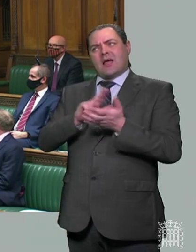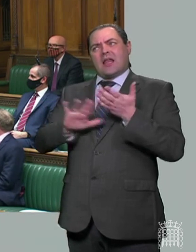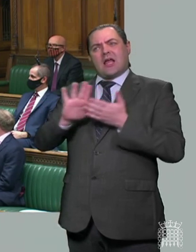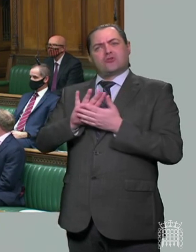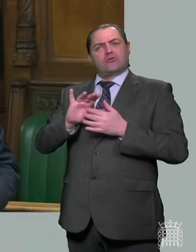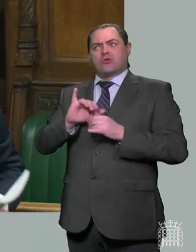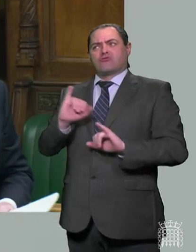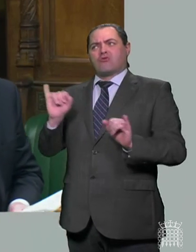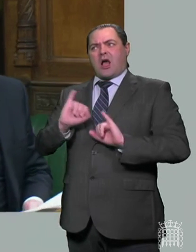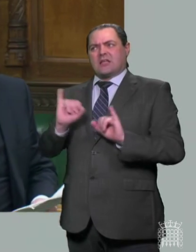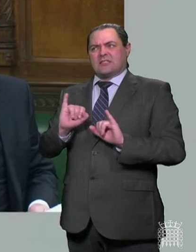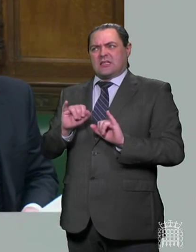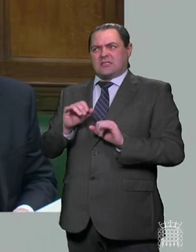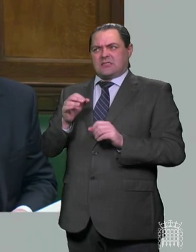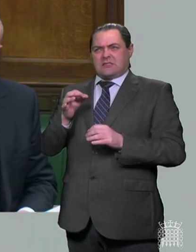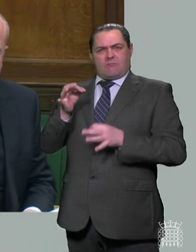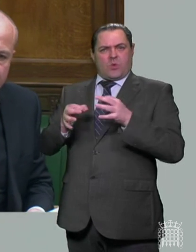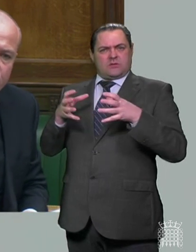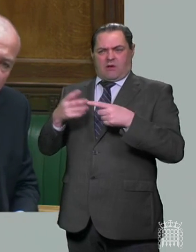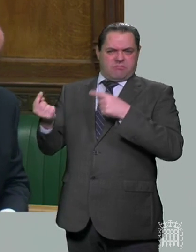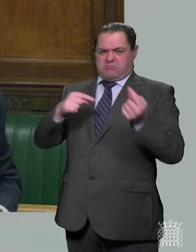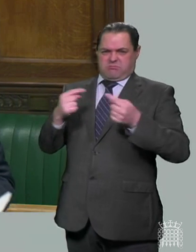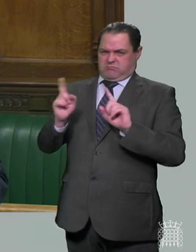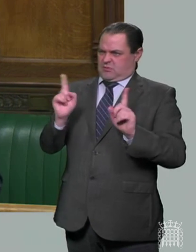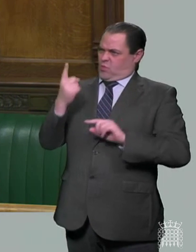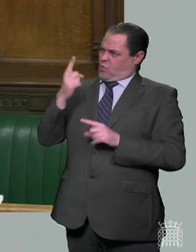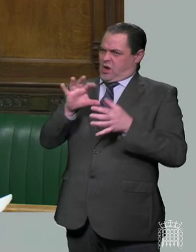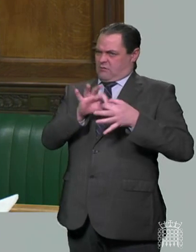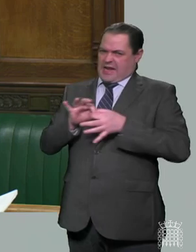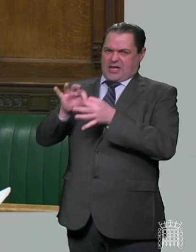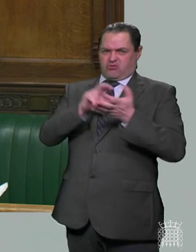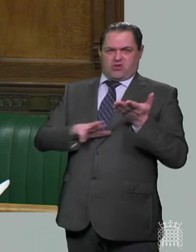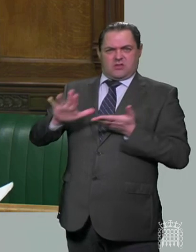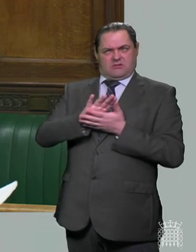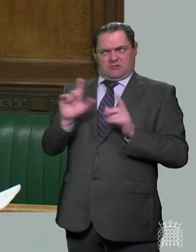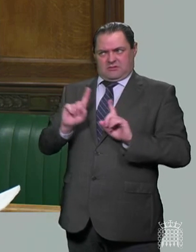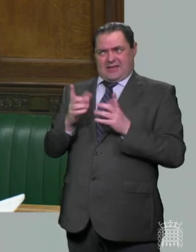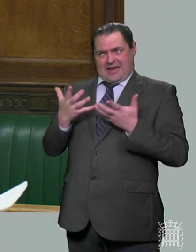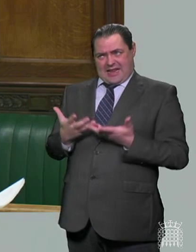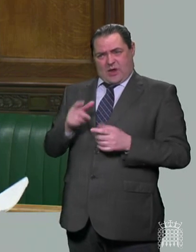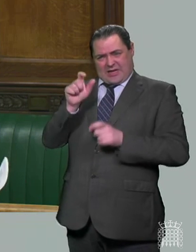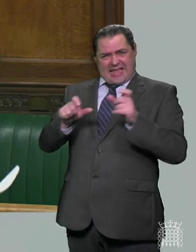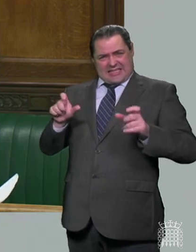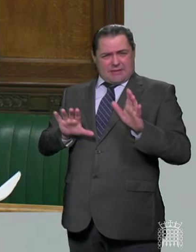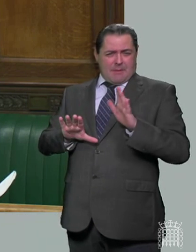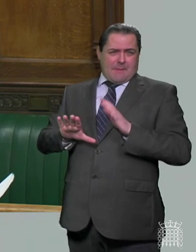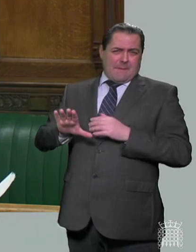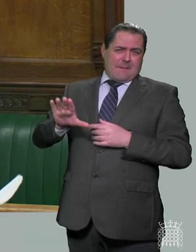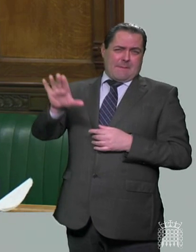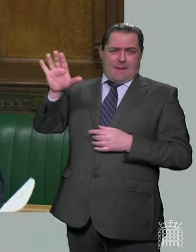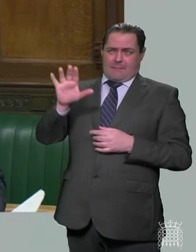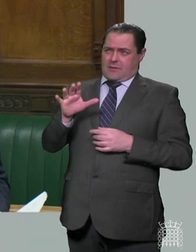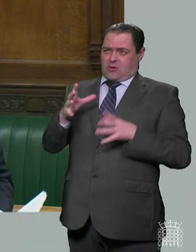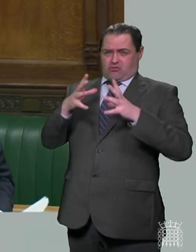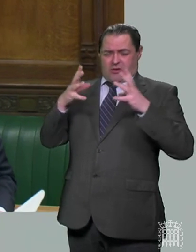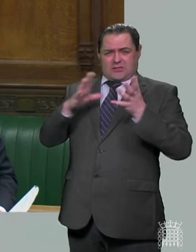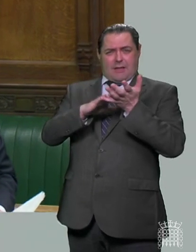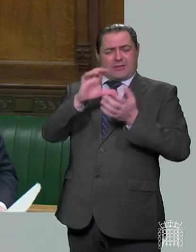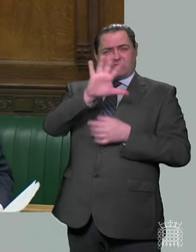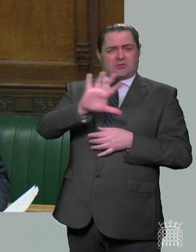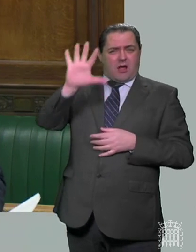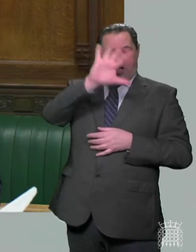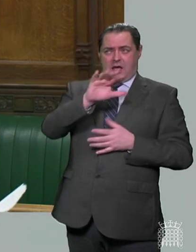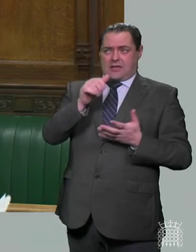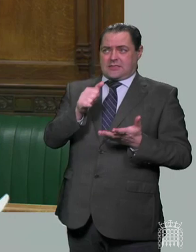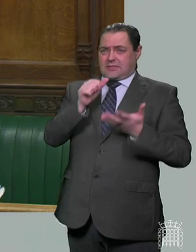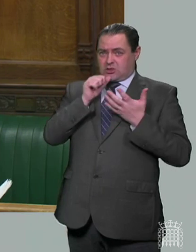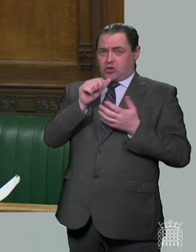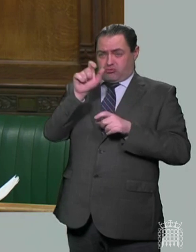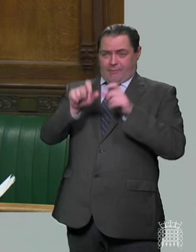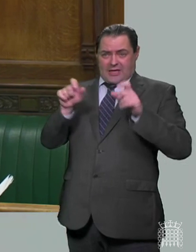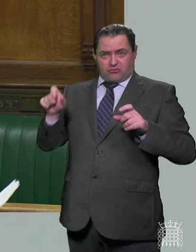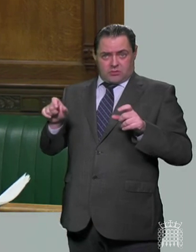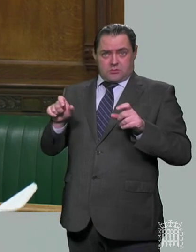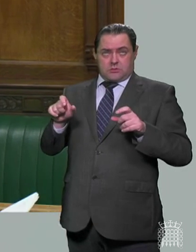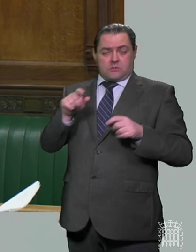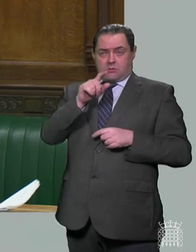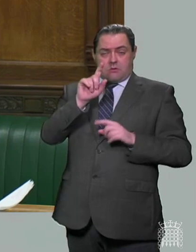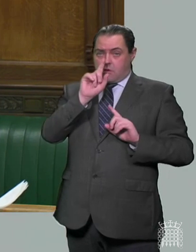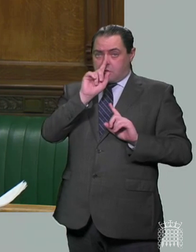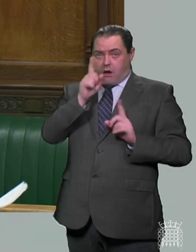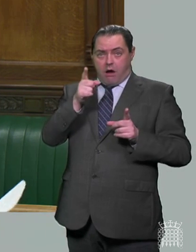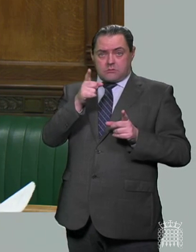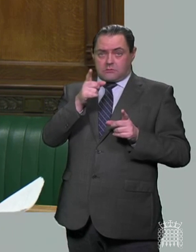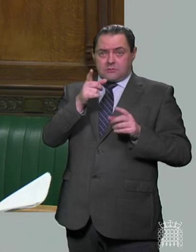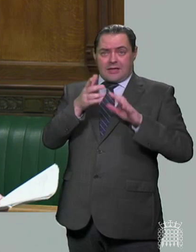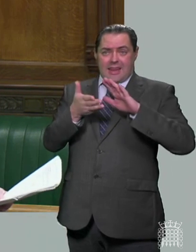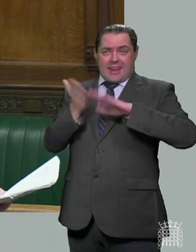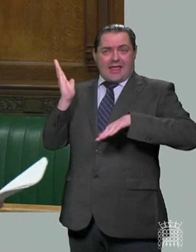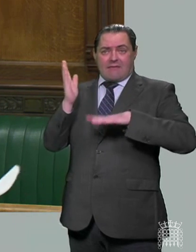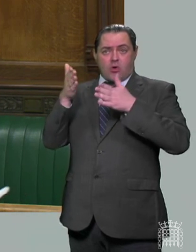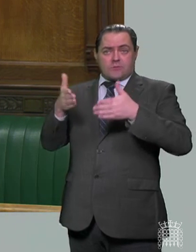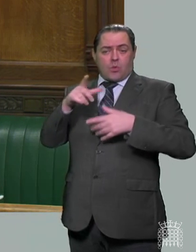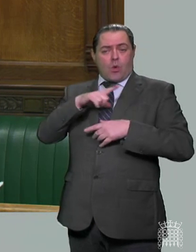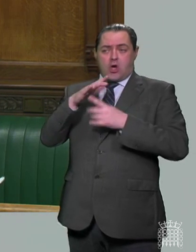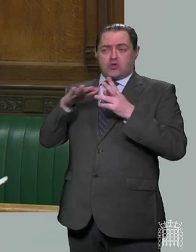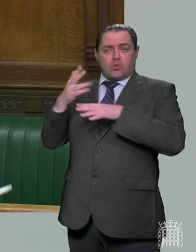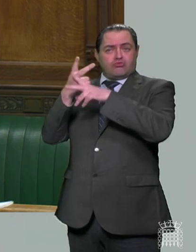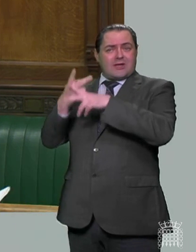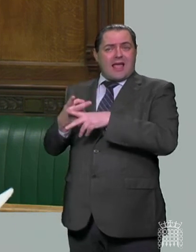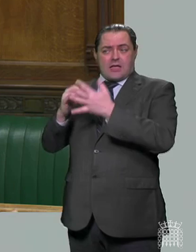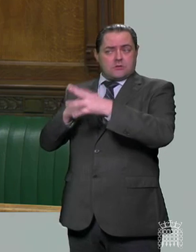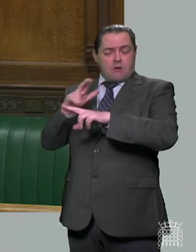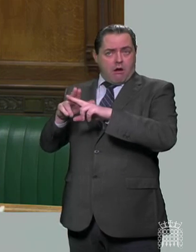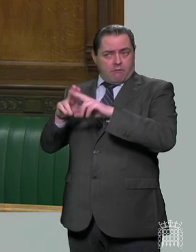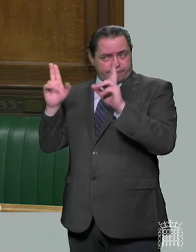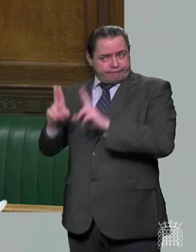What I will say about the situation is that tonight, with case rates rising in Greater Manchester, there are 600 patients across GM who cannot get out of hospital due to social care staff shortages.